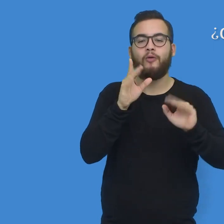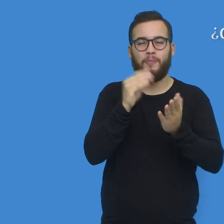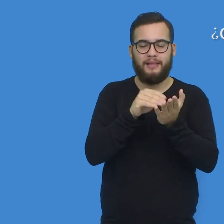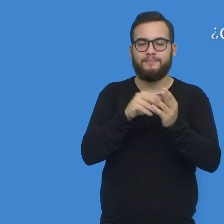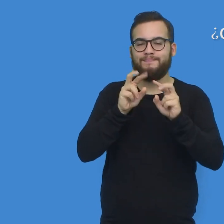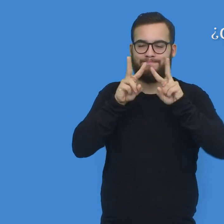vez